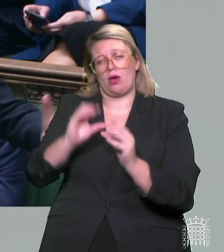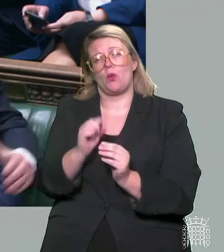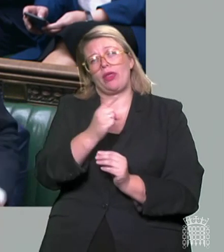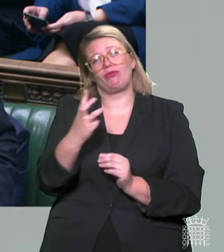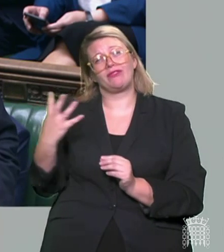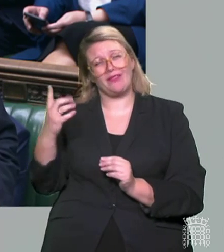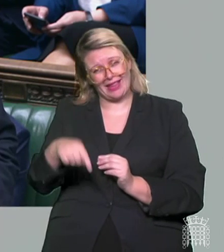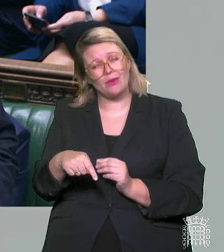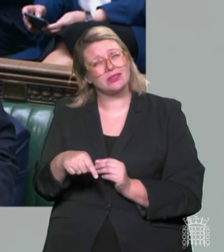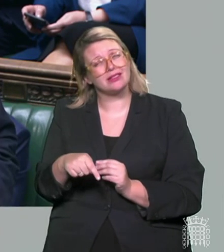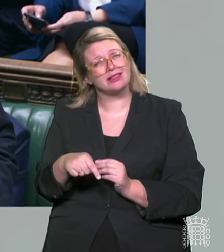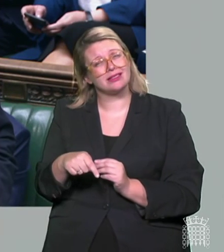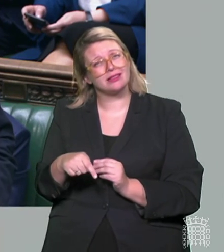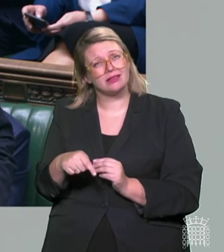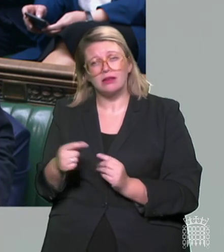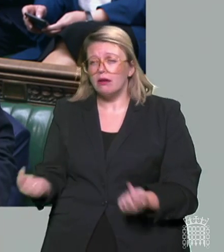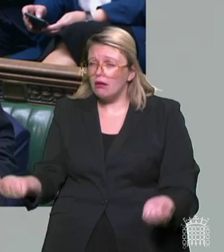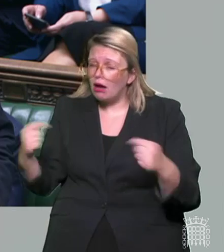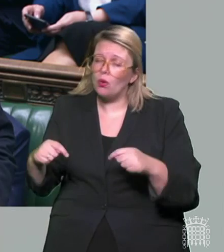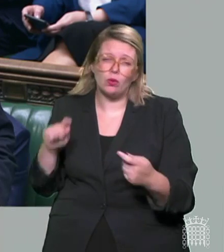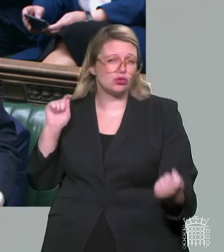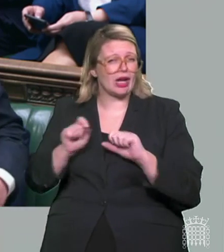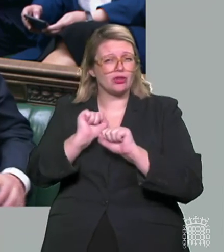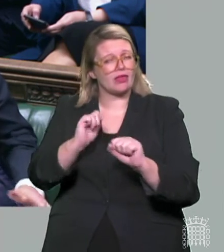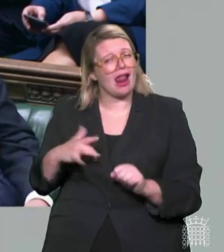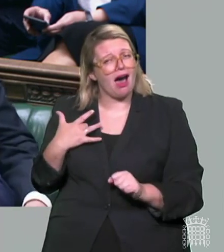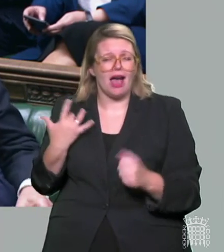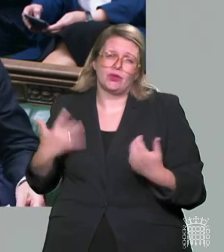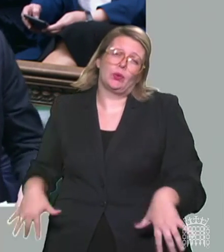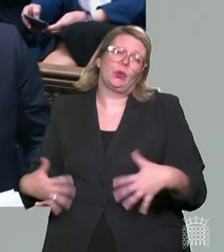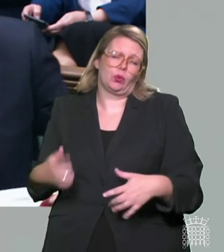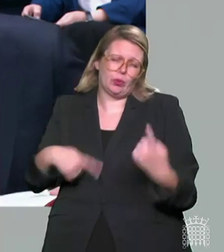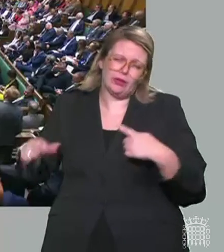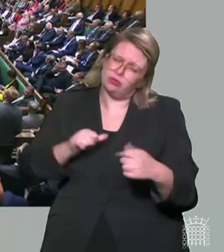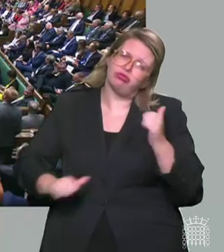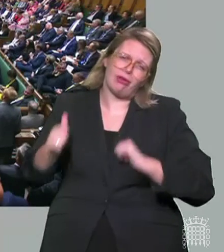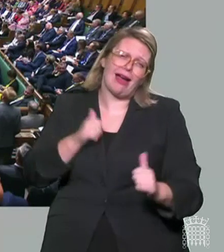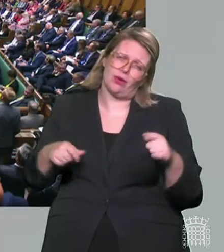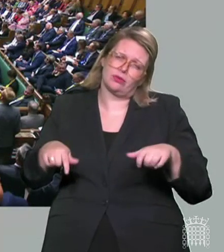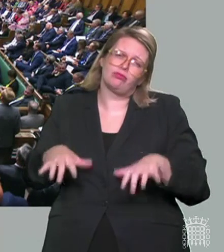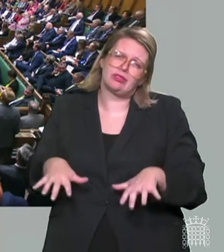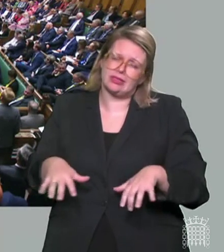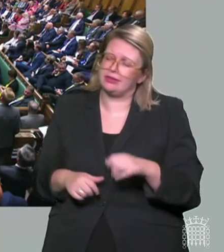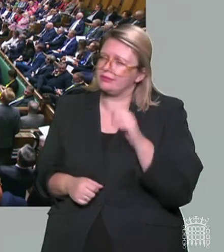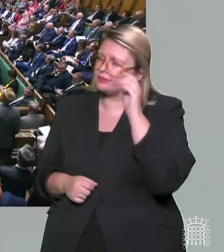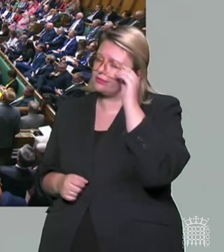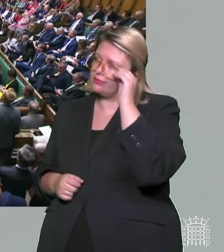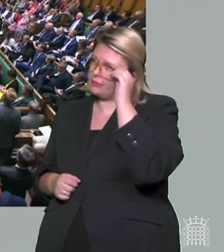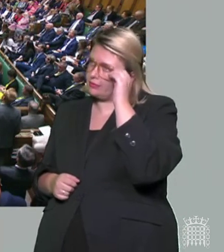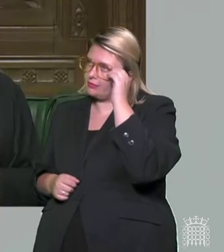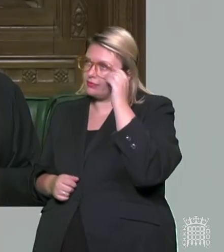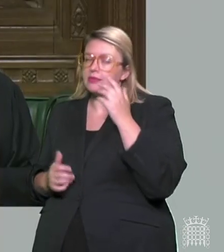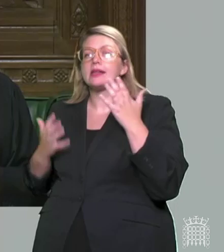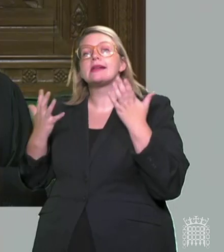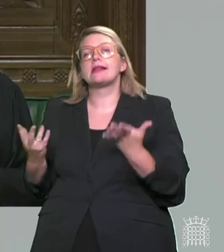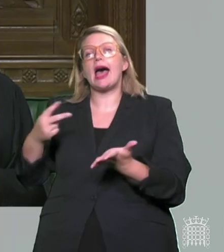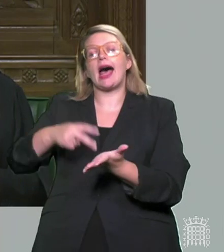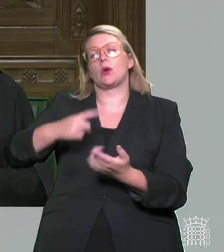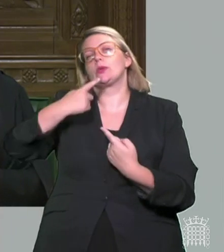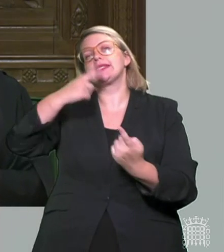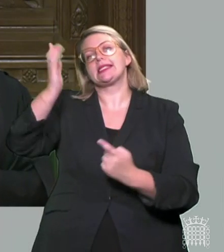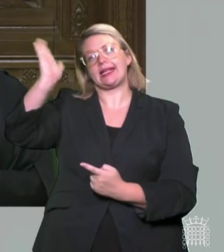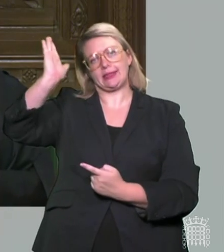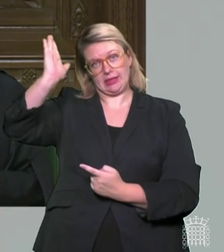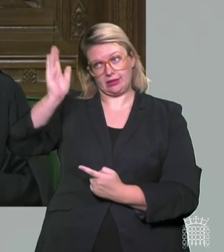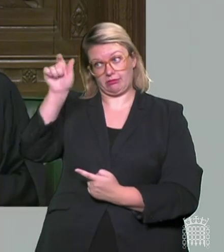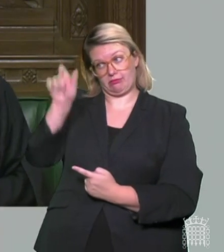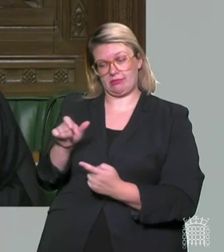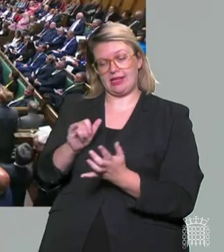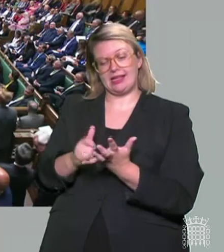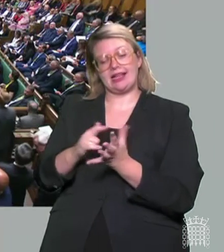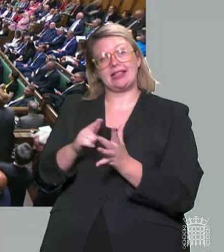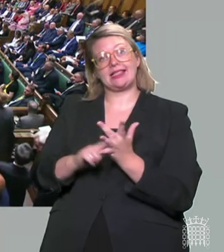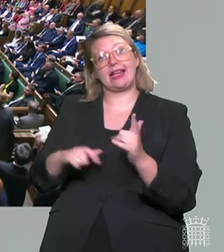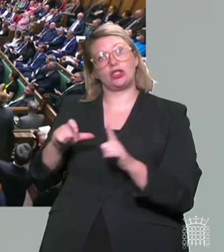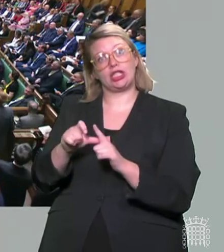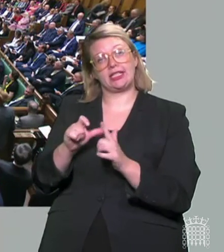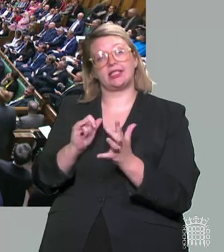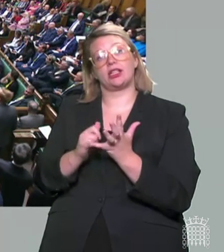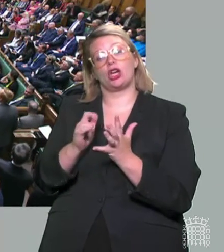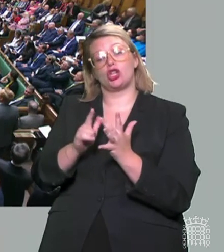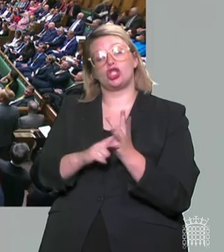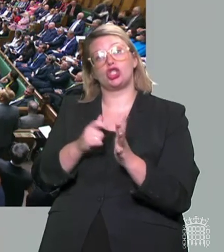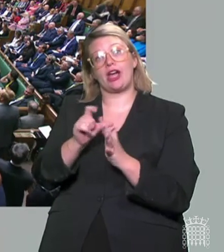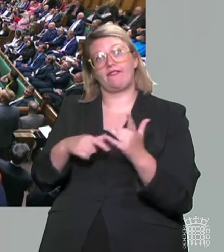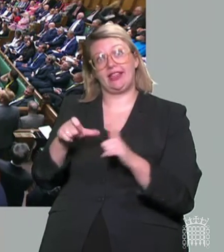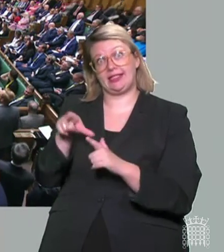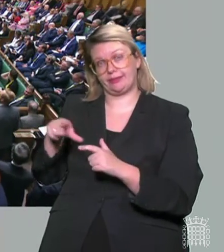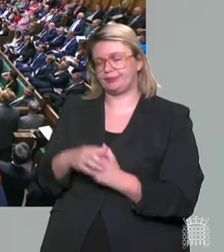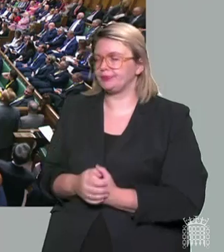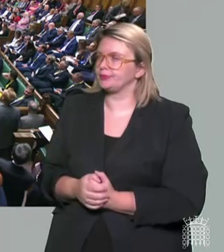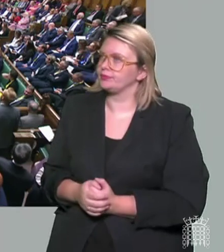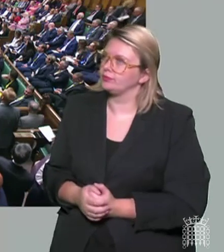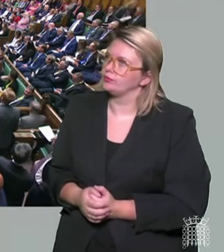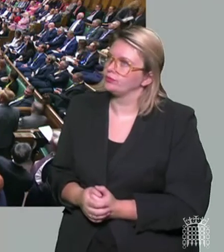That is changing the lives of those Ukrainians, and we should all be proud of what we are doing.